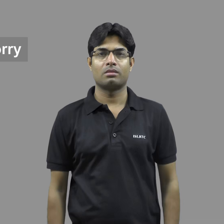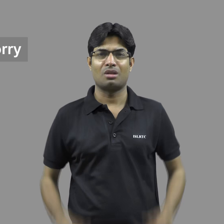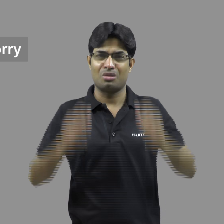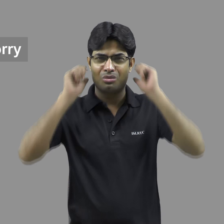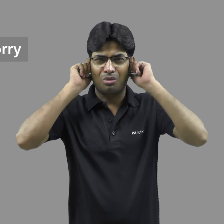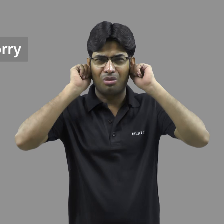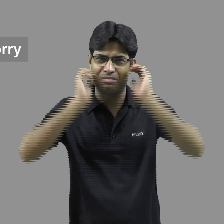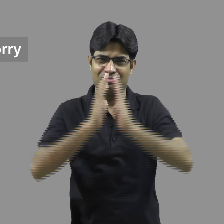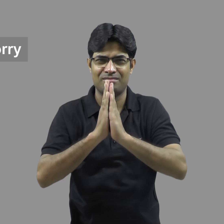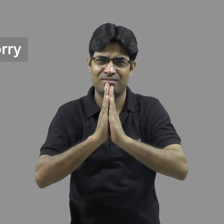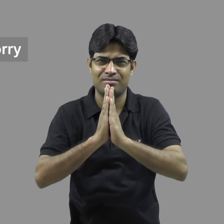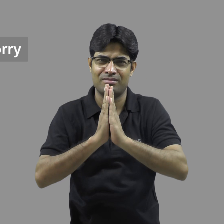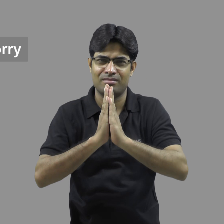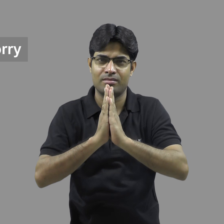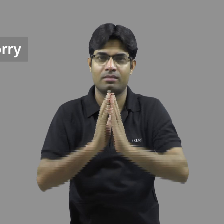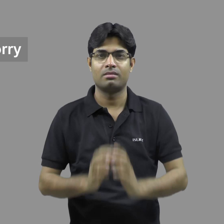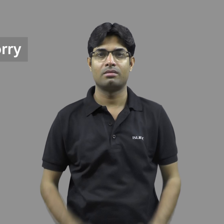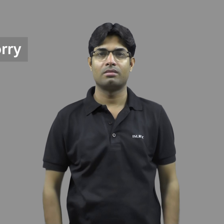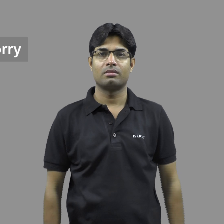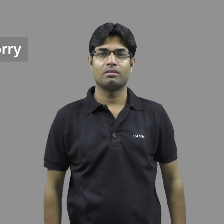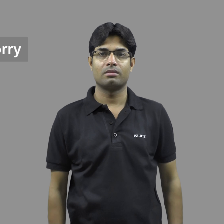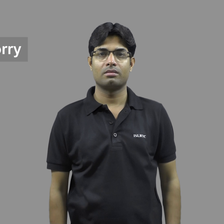Sorry